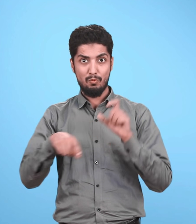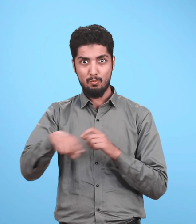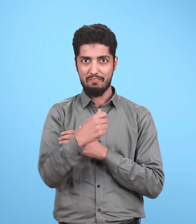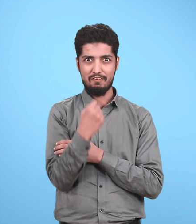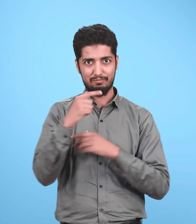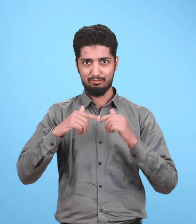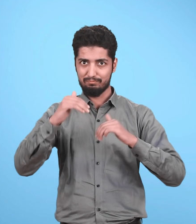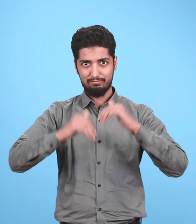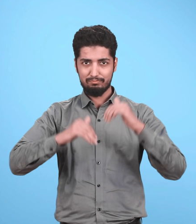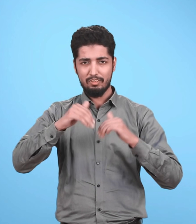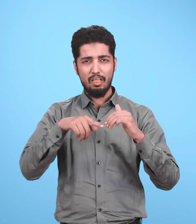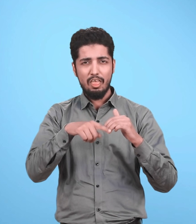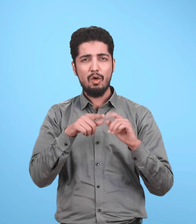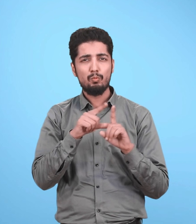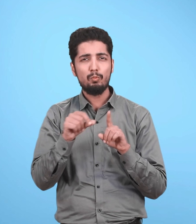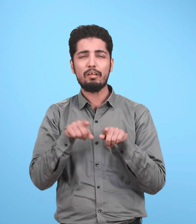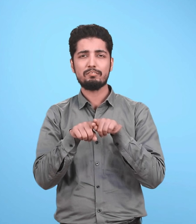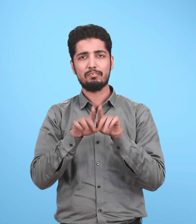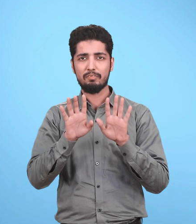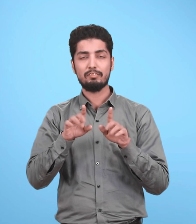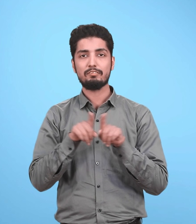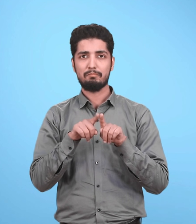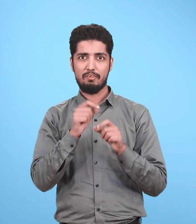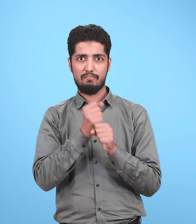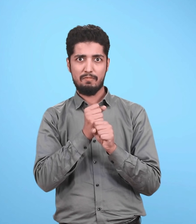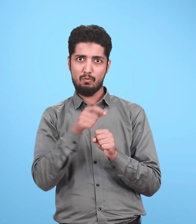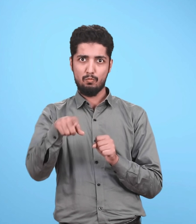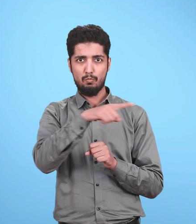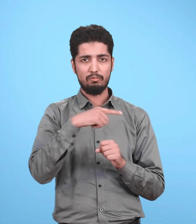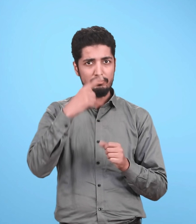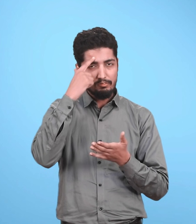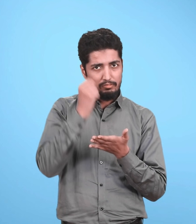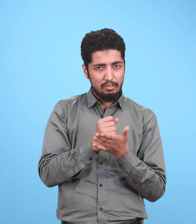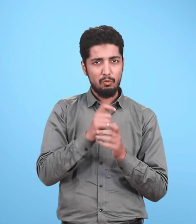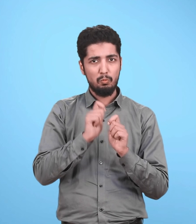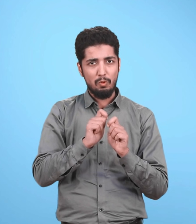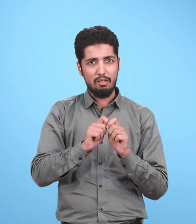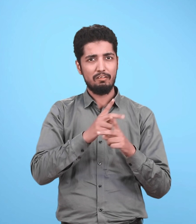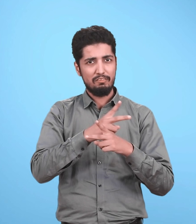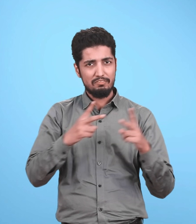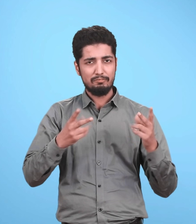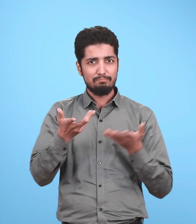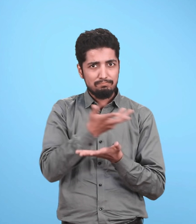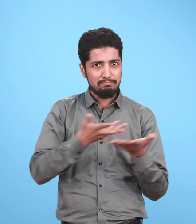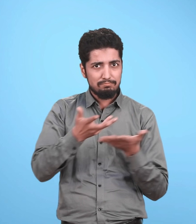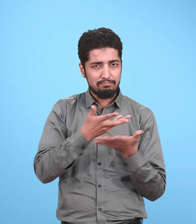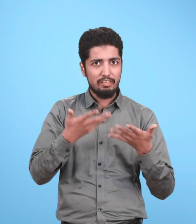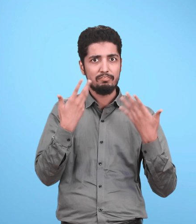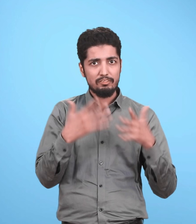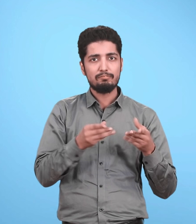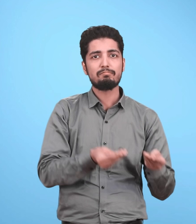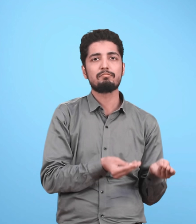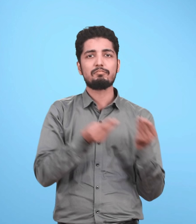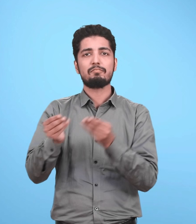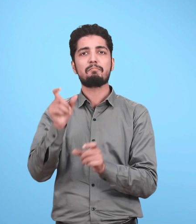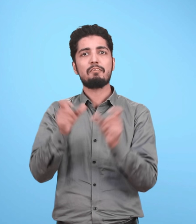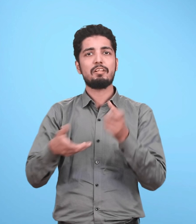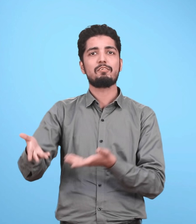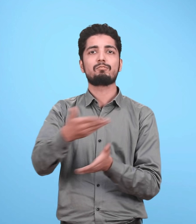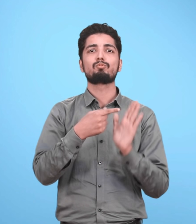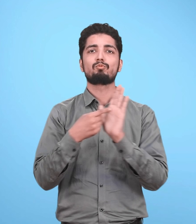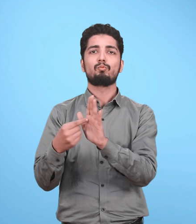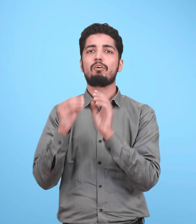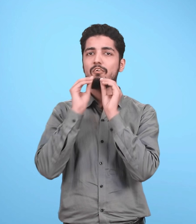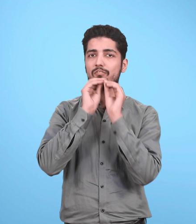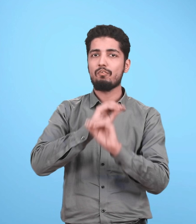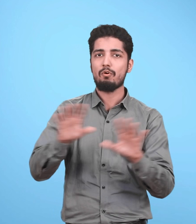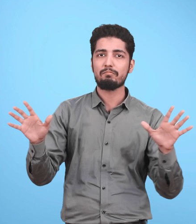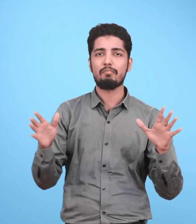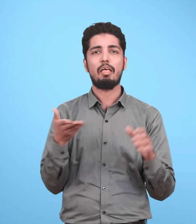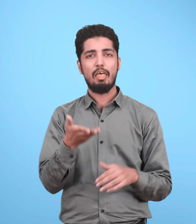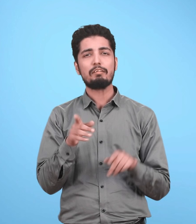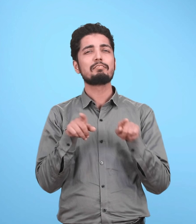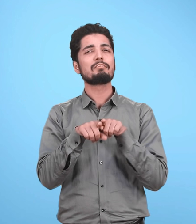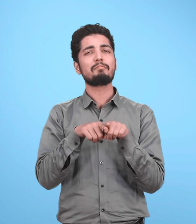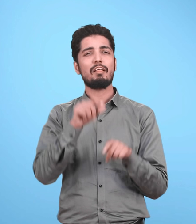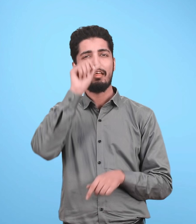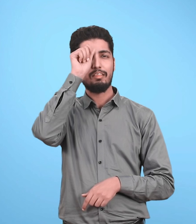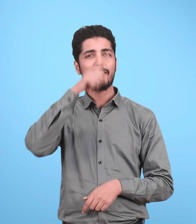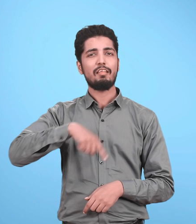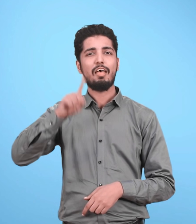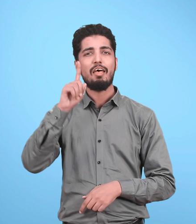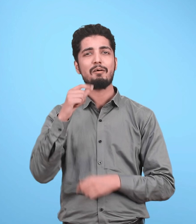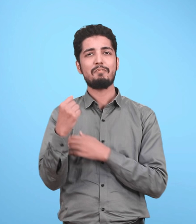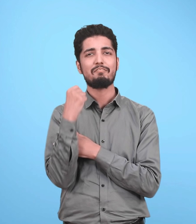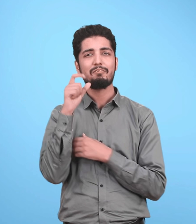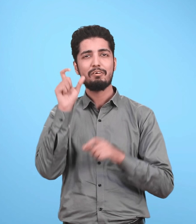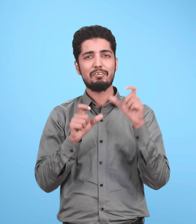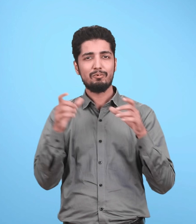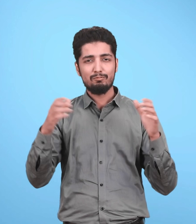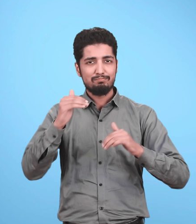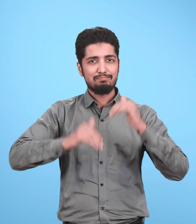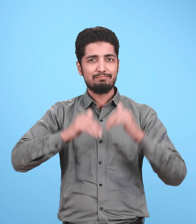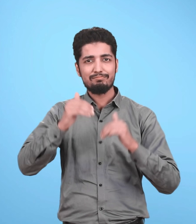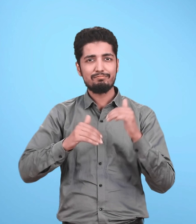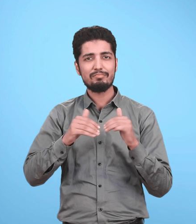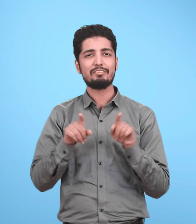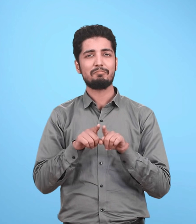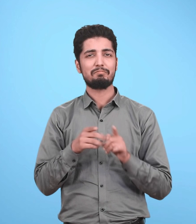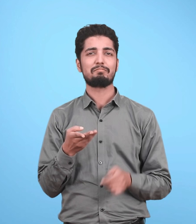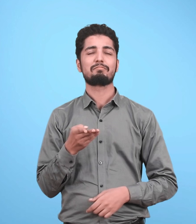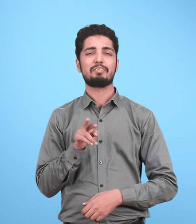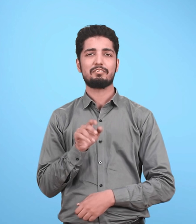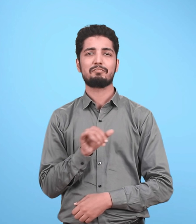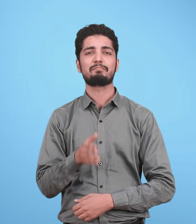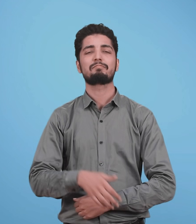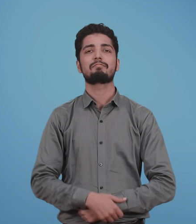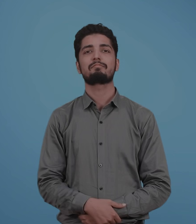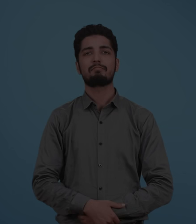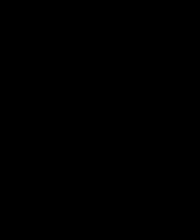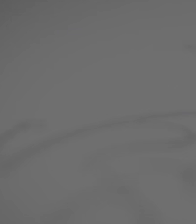In a democracy the government has to explain its actions and defend its decisions to the people. For example, India is a democracy.